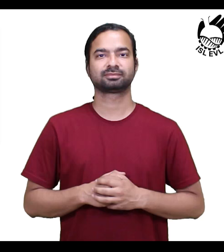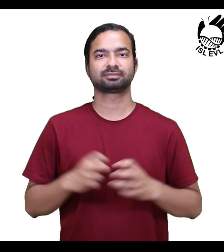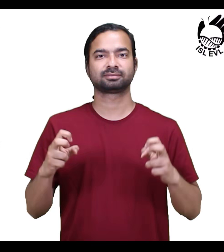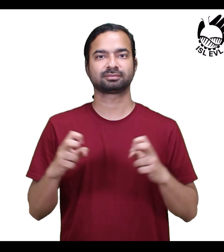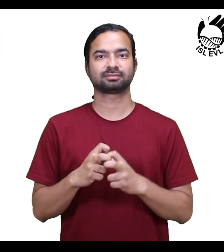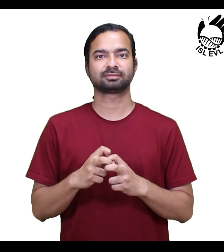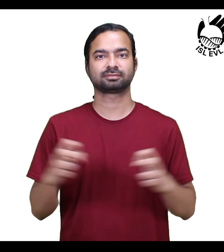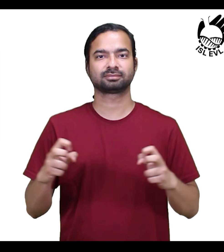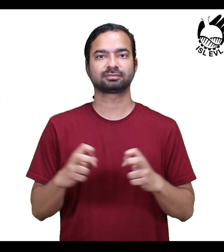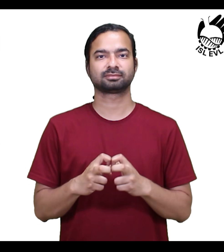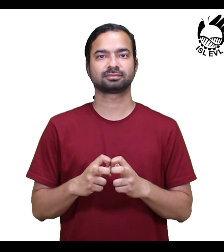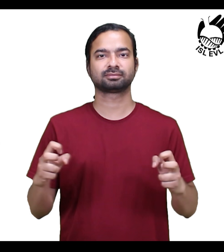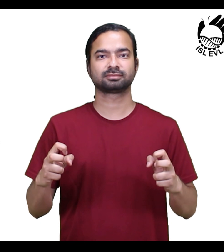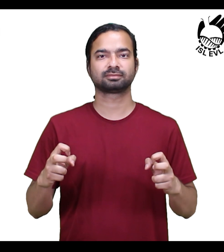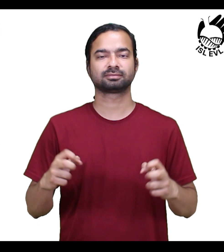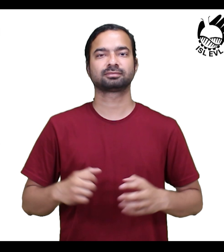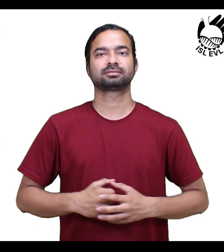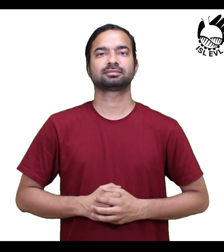Magnet